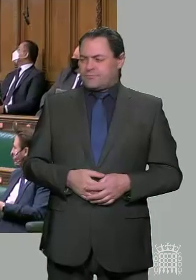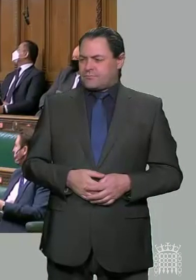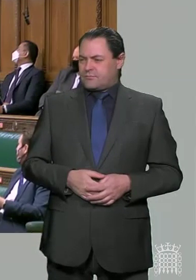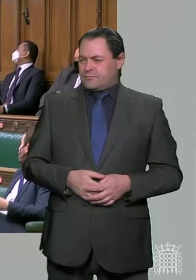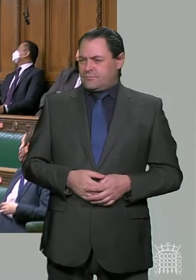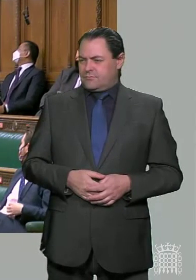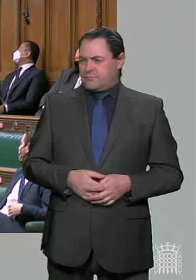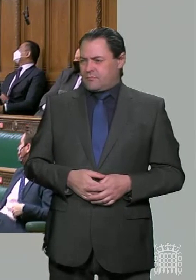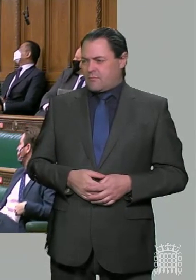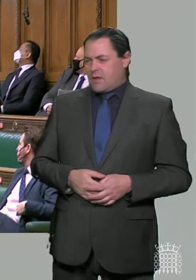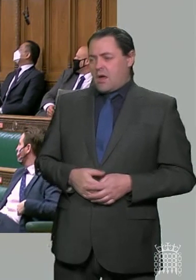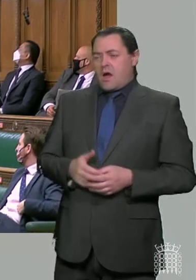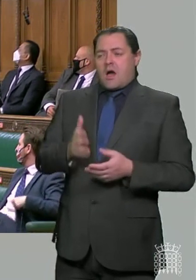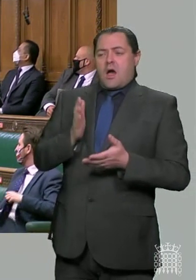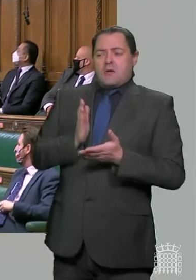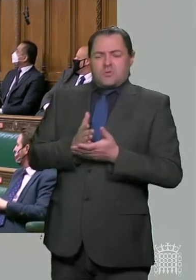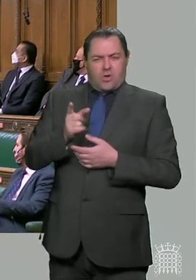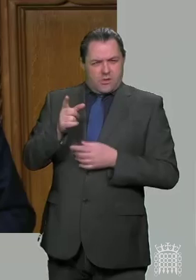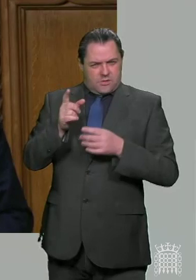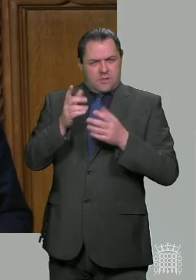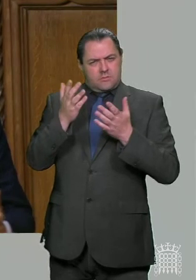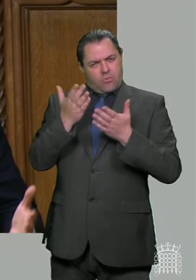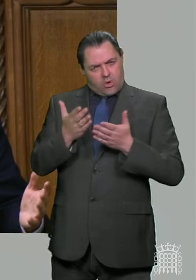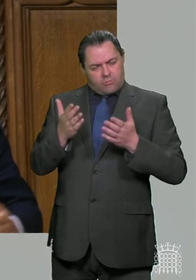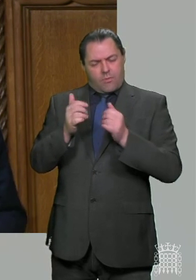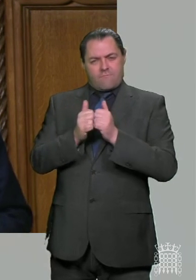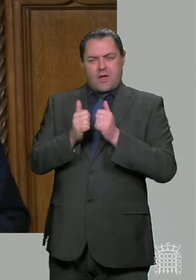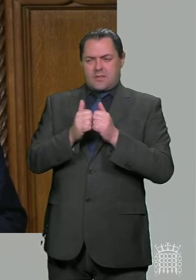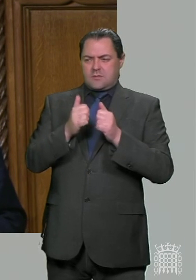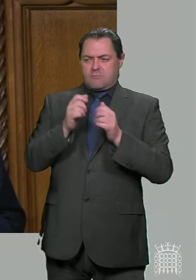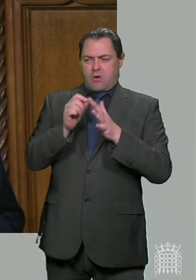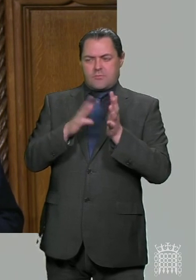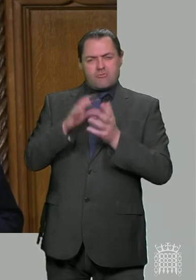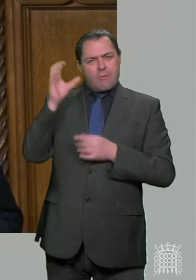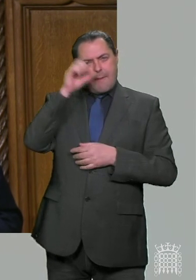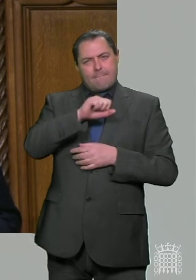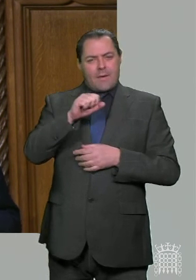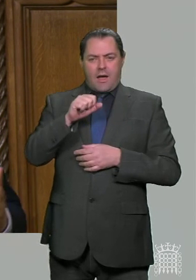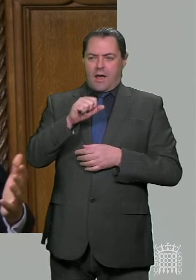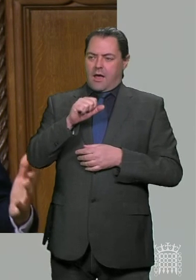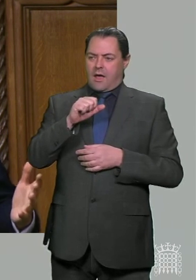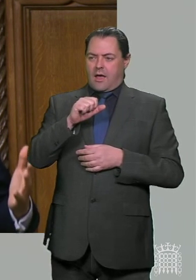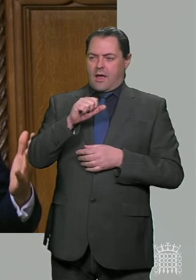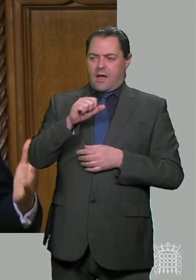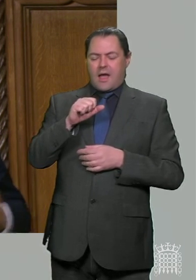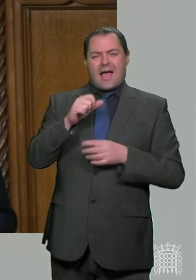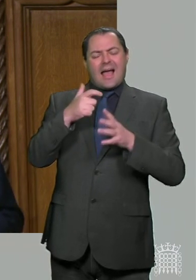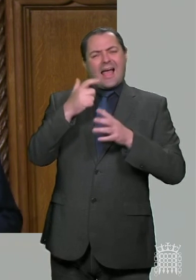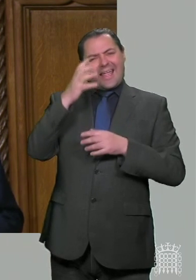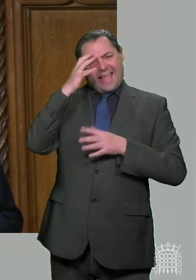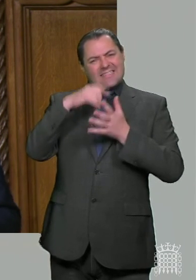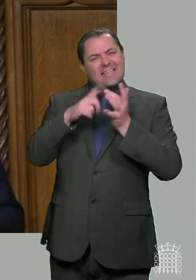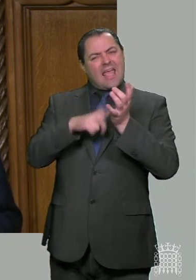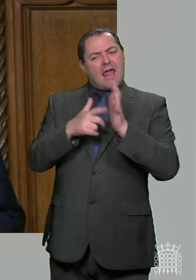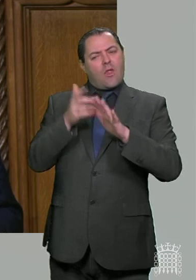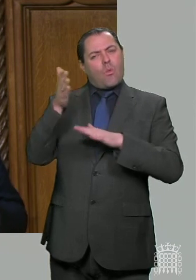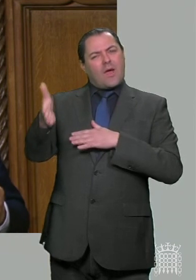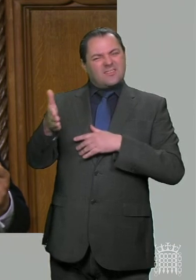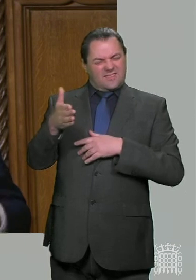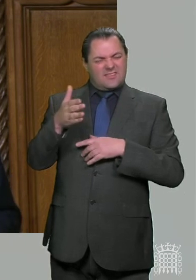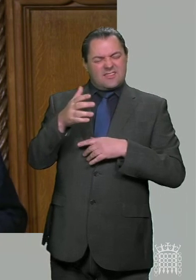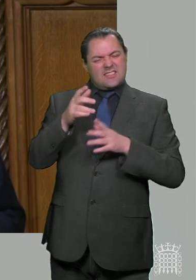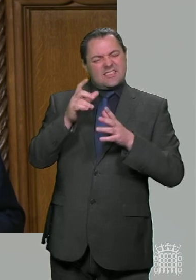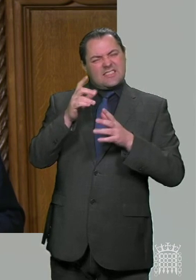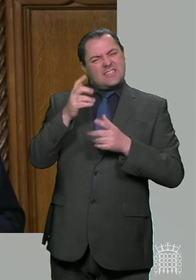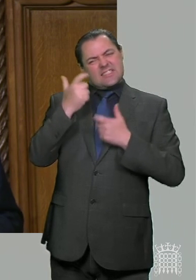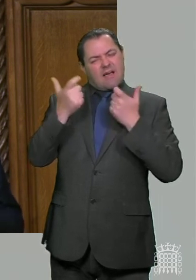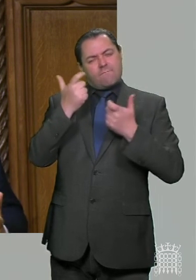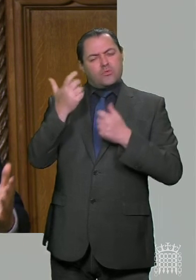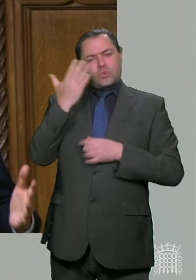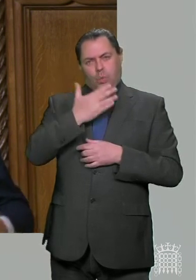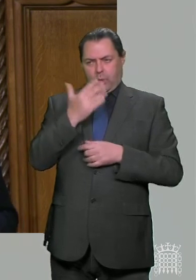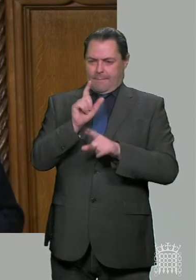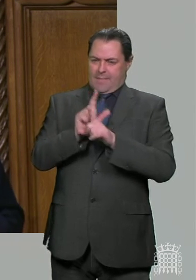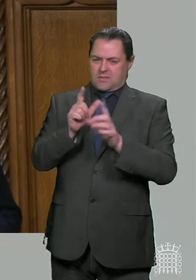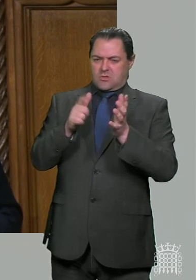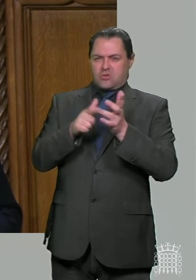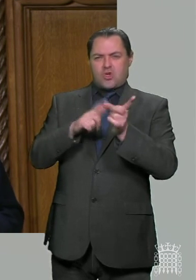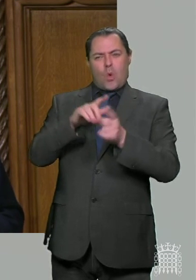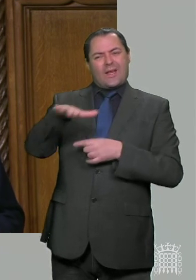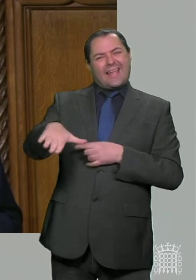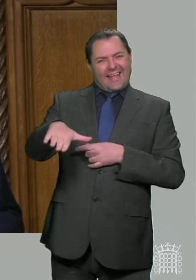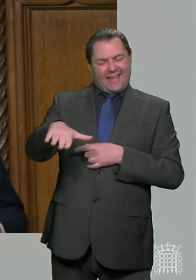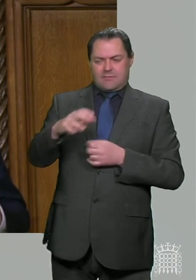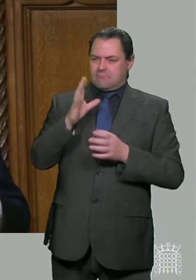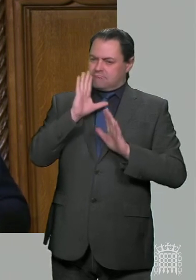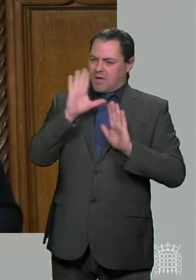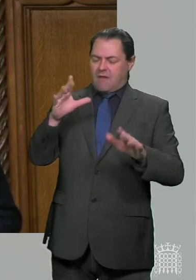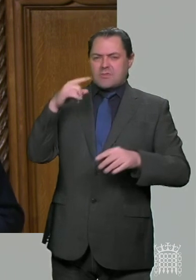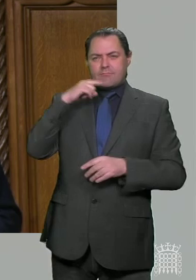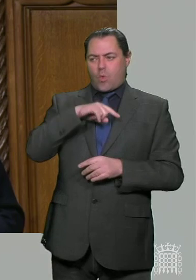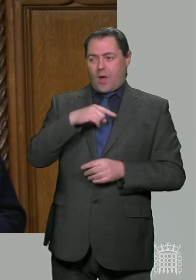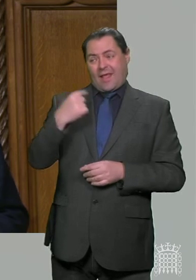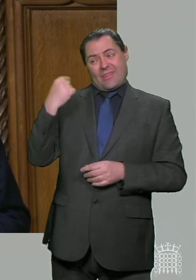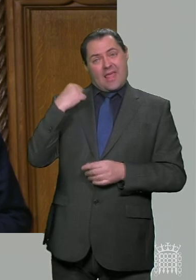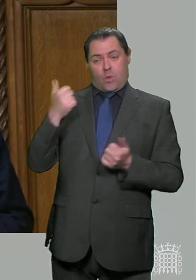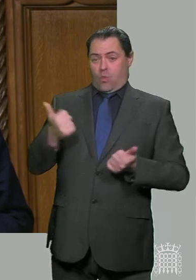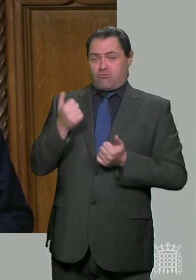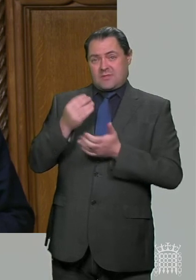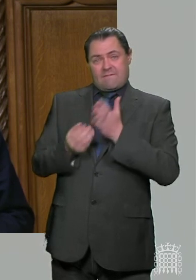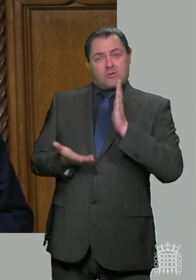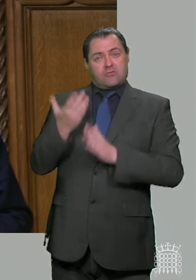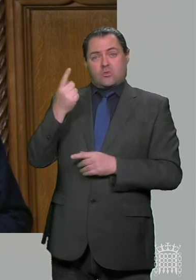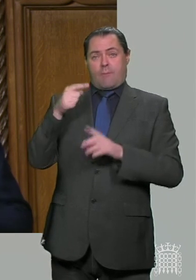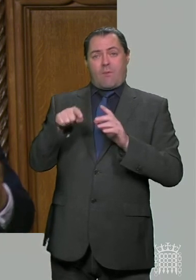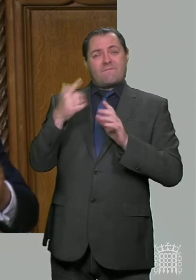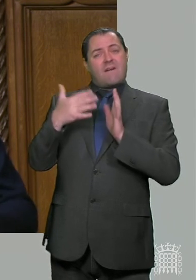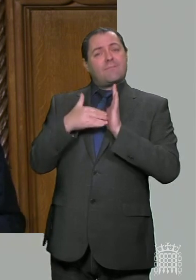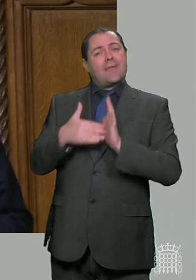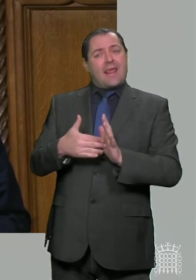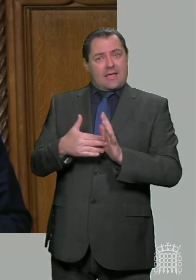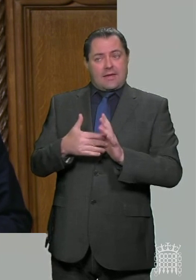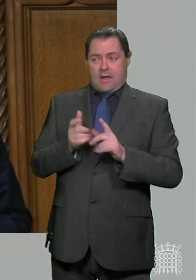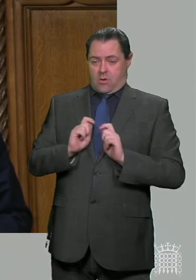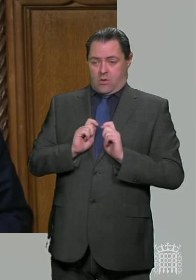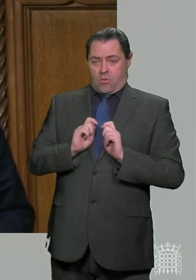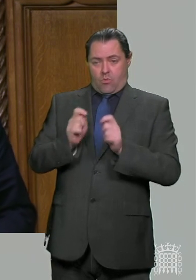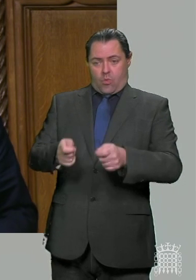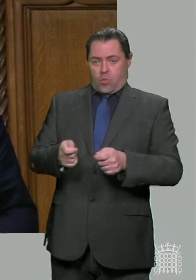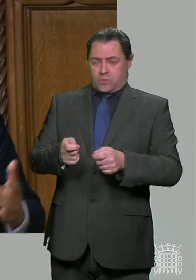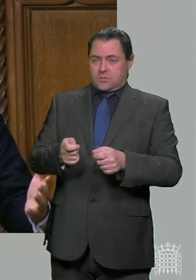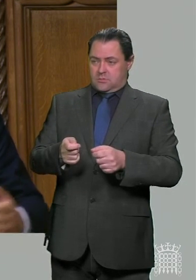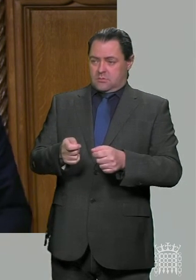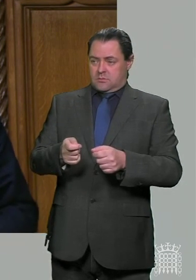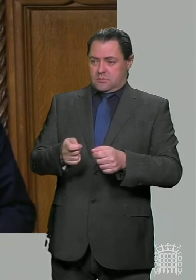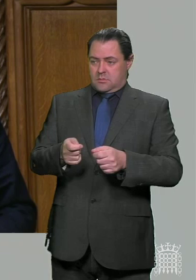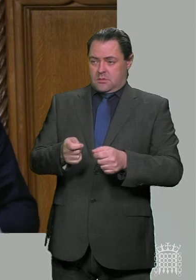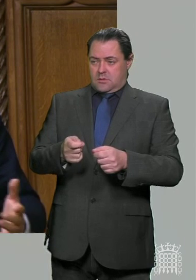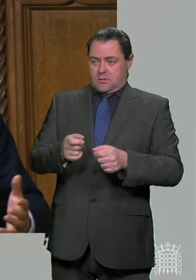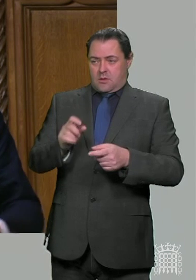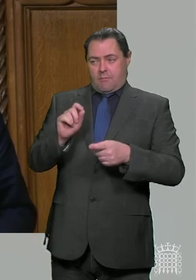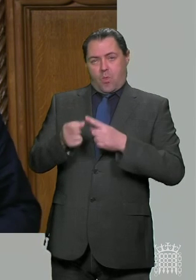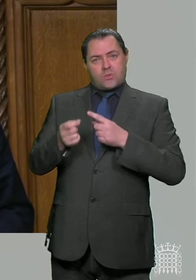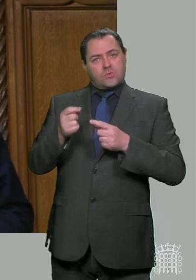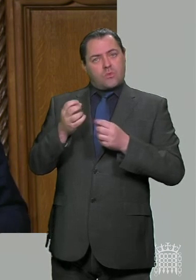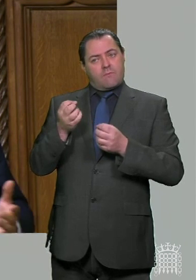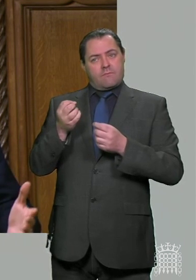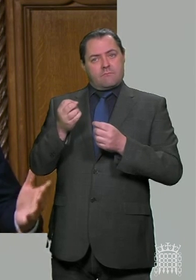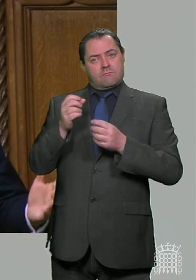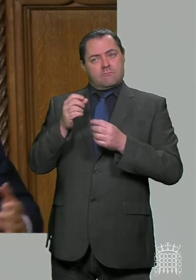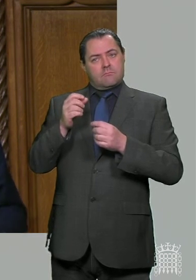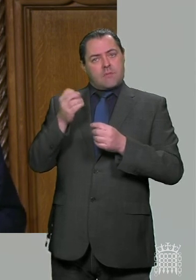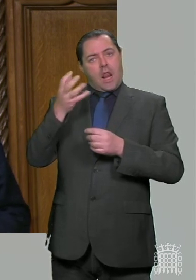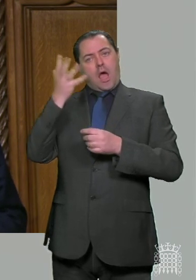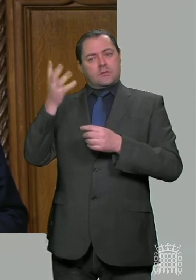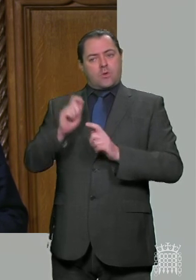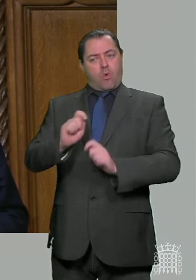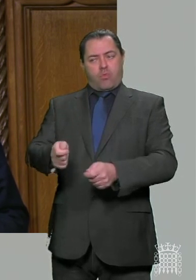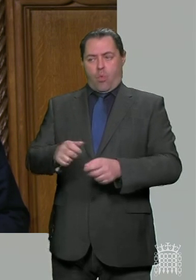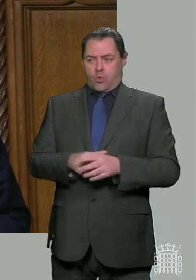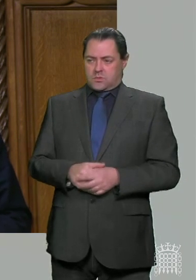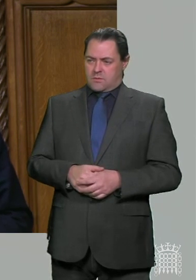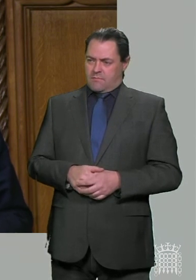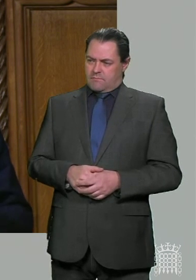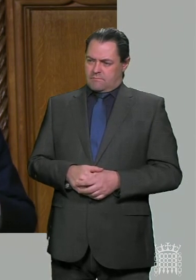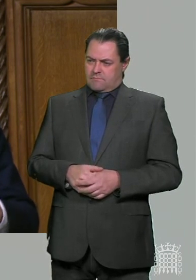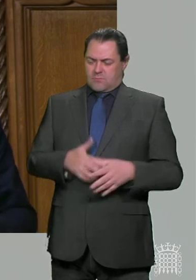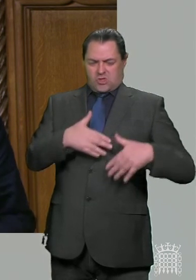I am sure my right honourable Friend the Prime Minister remembers with great fondness his trip in July last year to the Discovery School in Kings Hill, but he probably remembers best his meeting with Tony Hudgell, an amazing and inspirational young boy, who had at that point already raised a million and a half pounds for charity and been awarded by my right honourable Friend the Points of Light award, which he so generously hands out to those who have achieved so much.